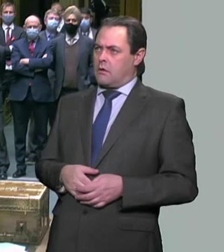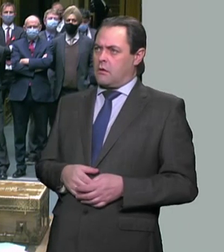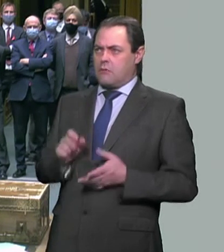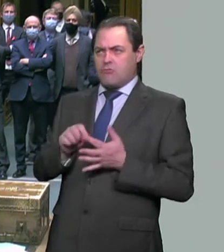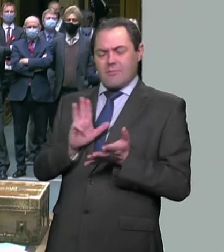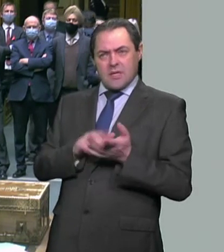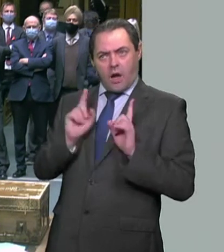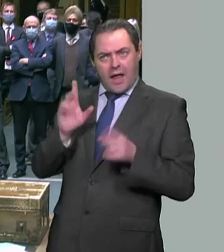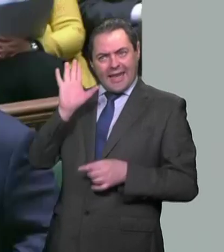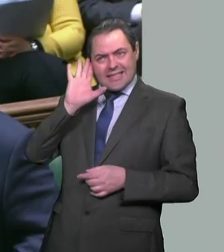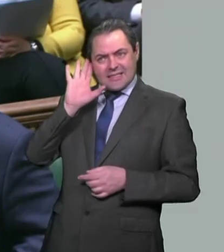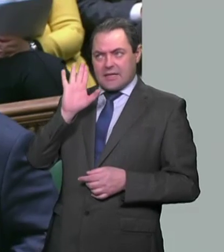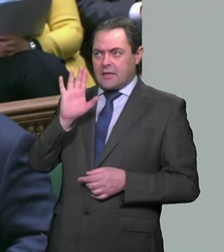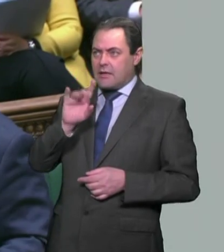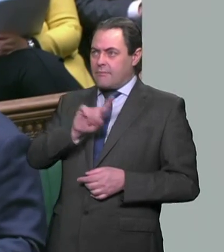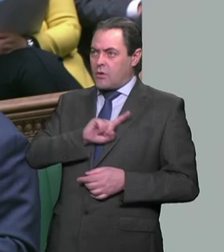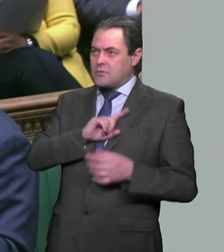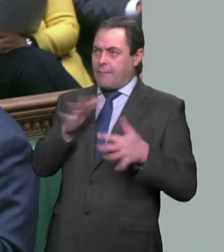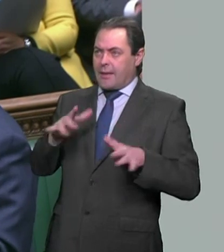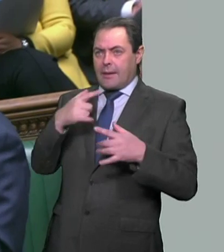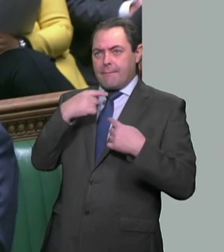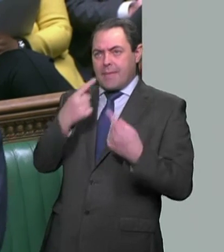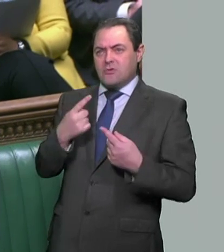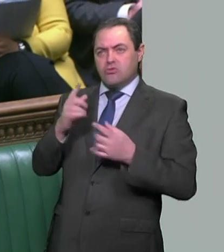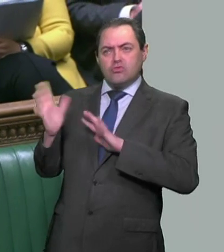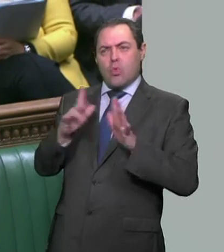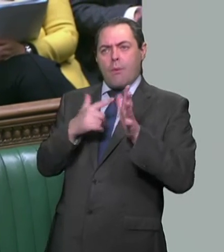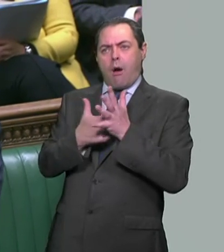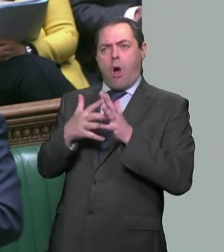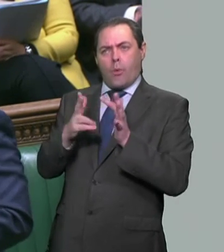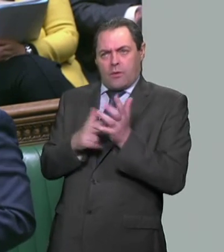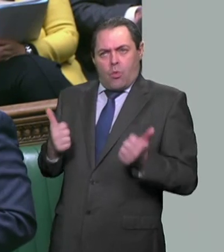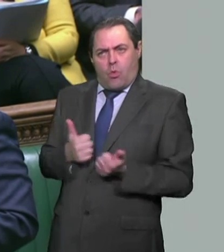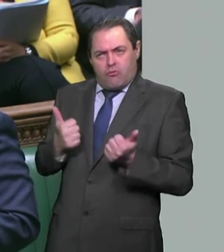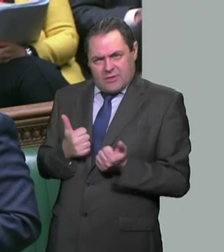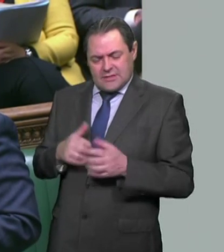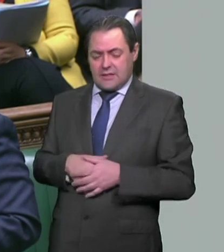The Prime Minister did not even listen, because I mentioned Storm Arwen.